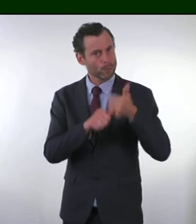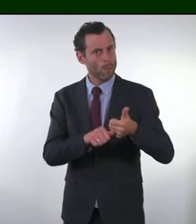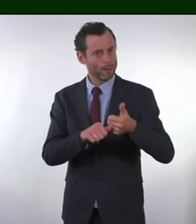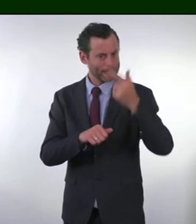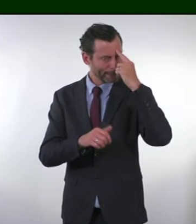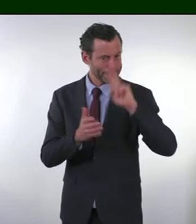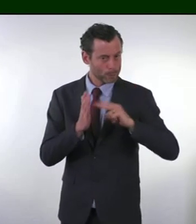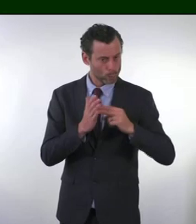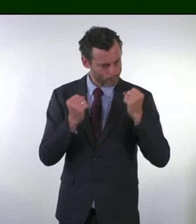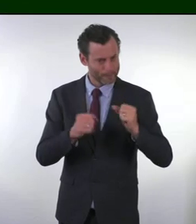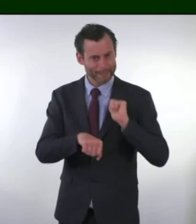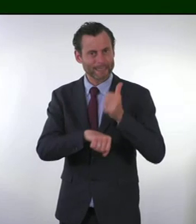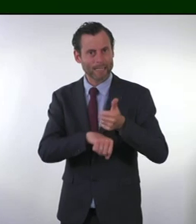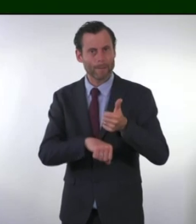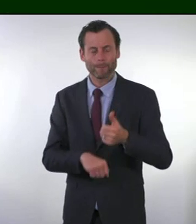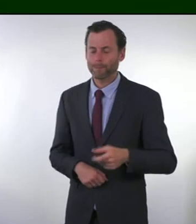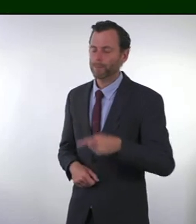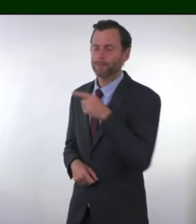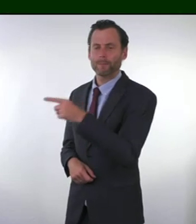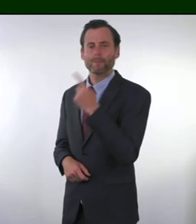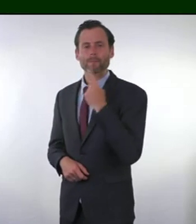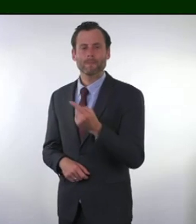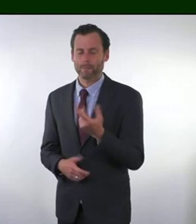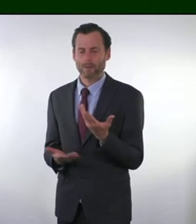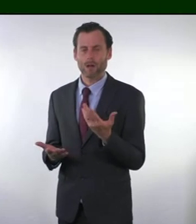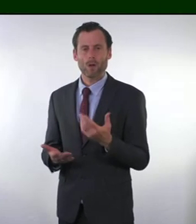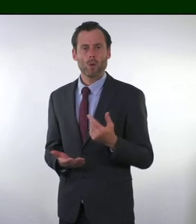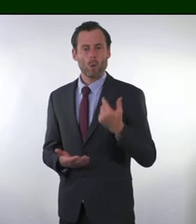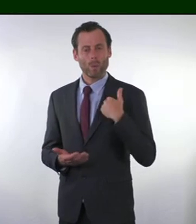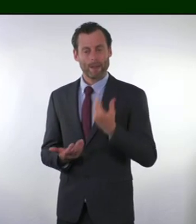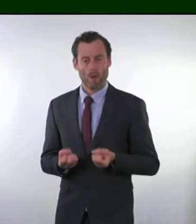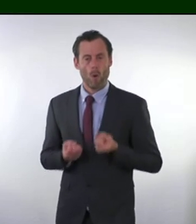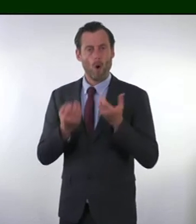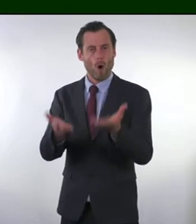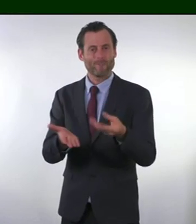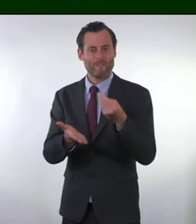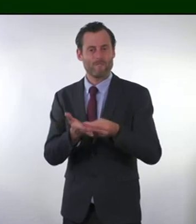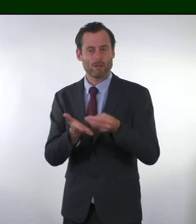The honourable Lady talked about conditionality on funds that we provided.